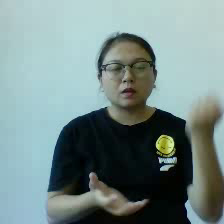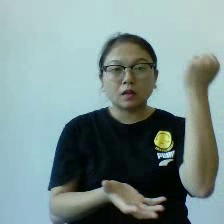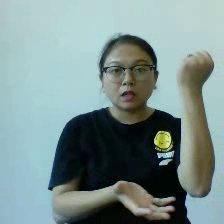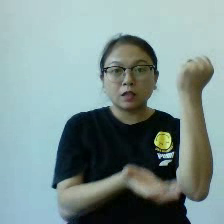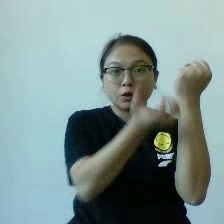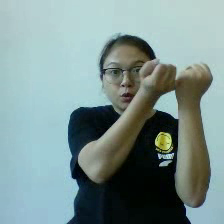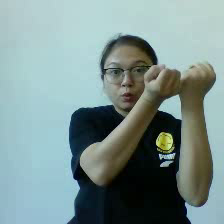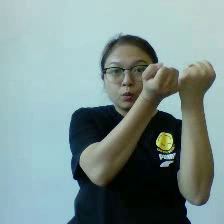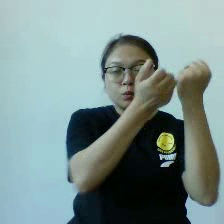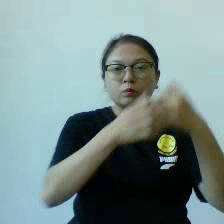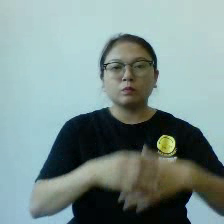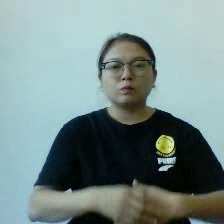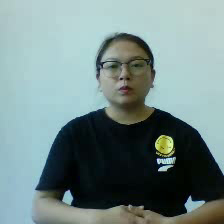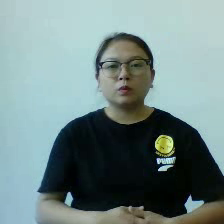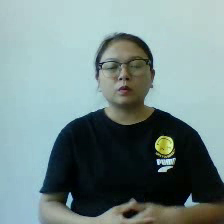Cứu